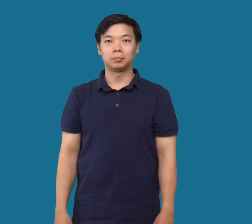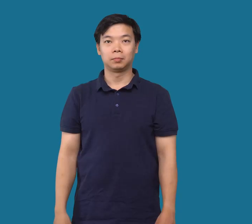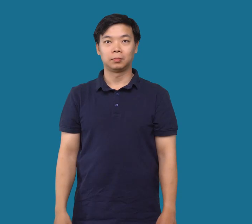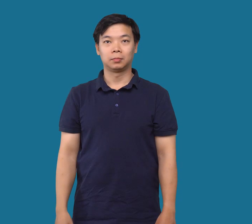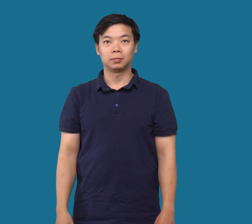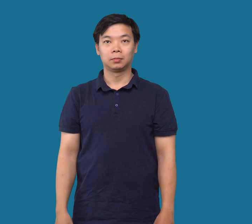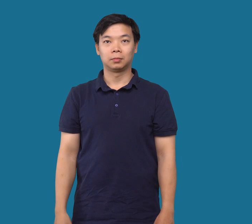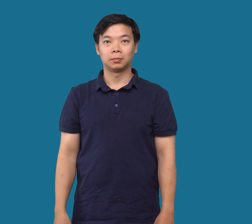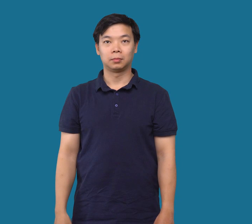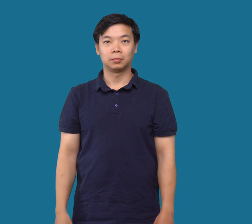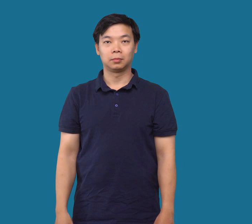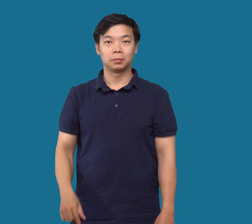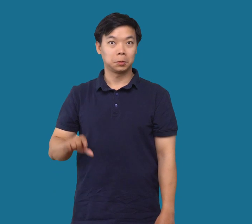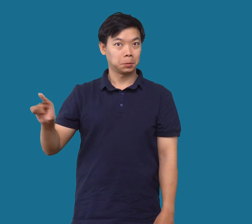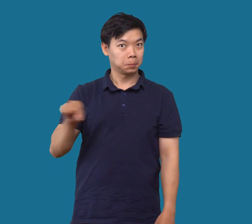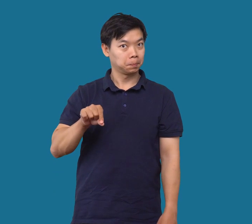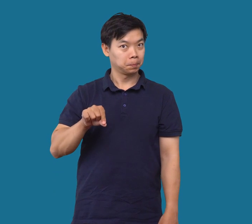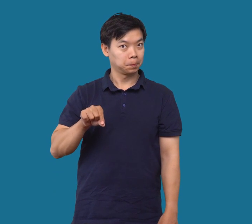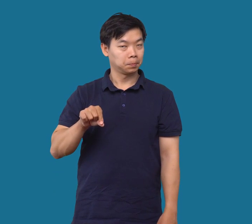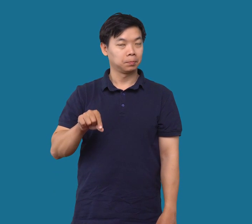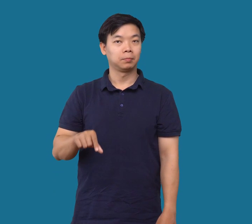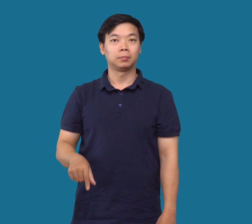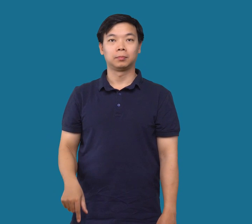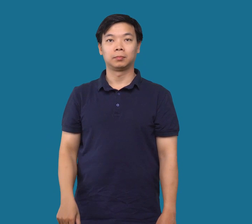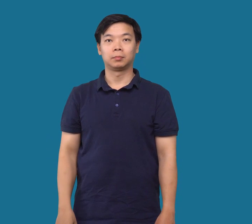cướp